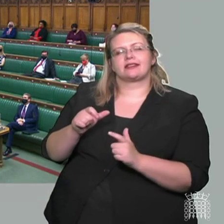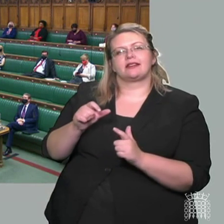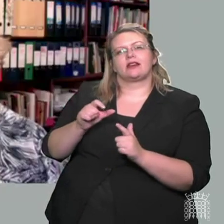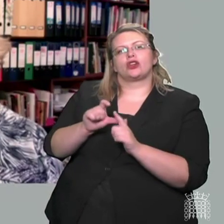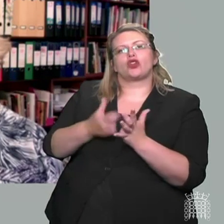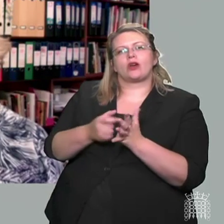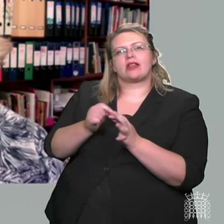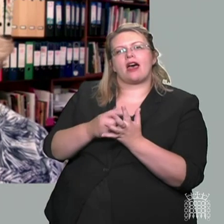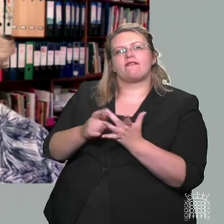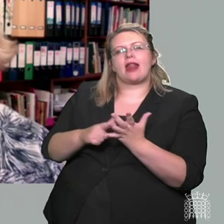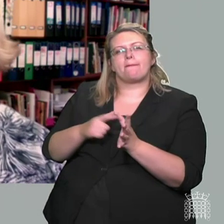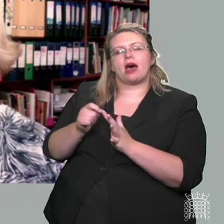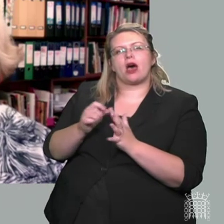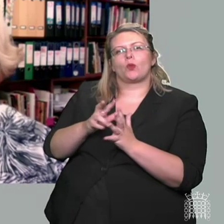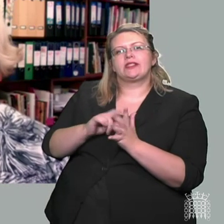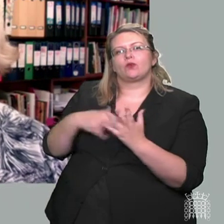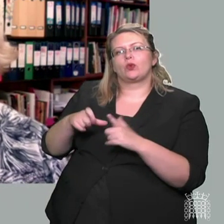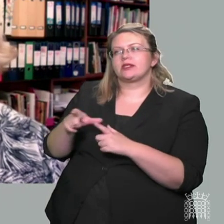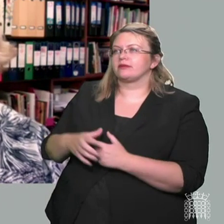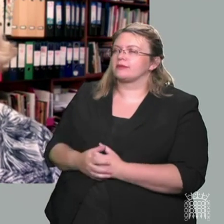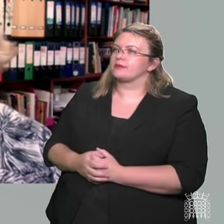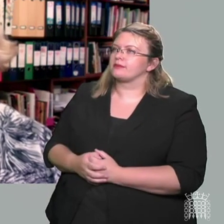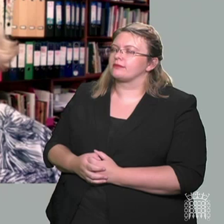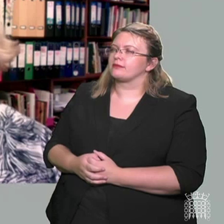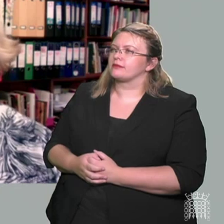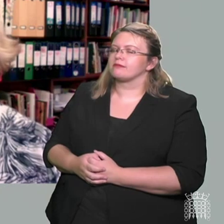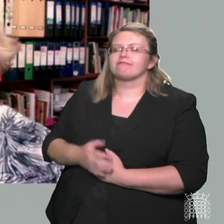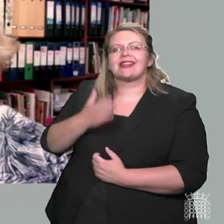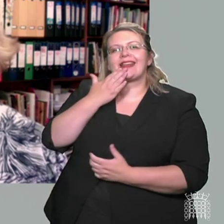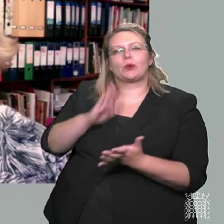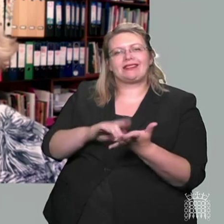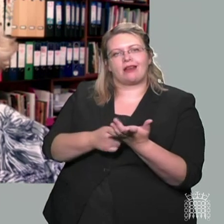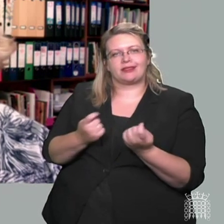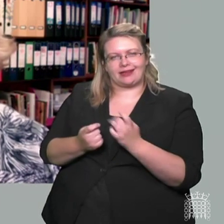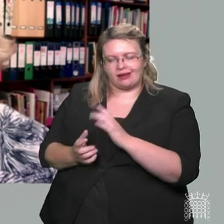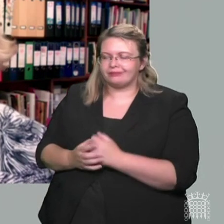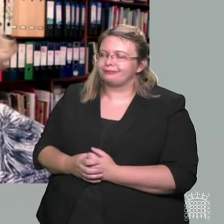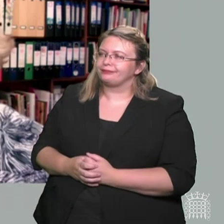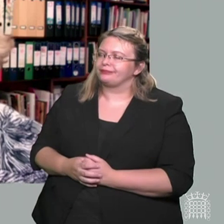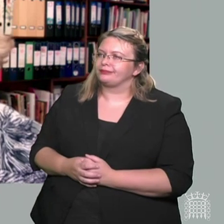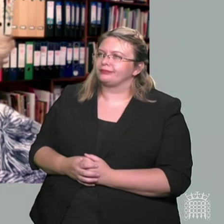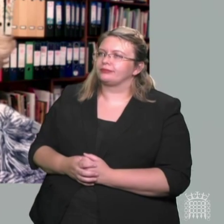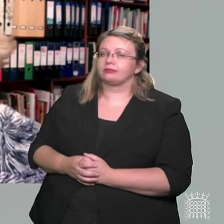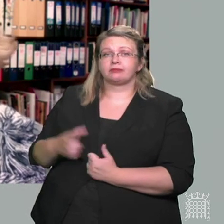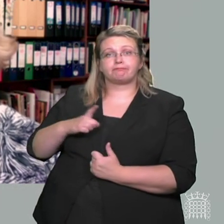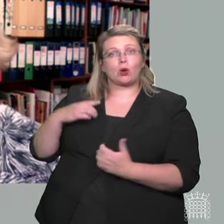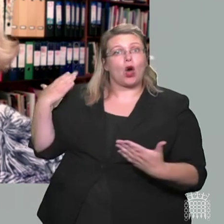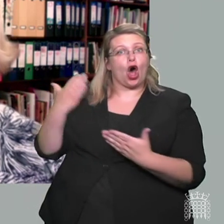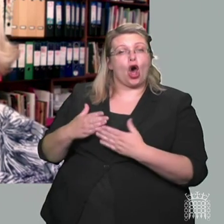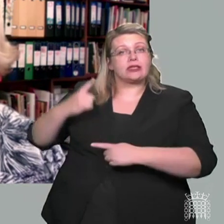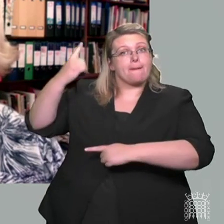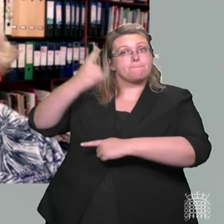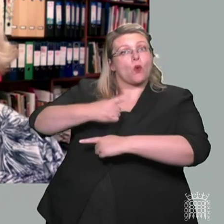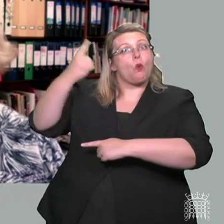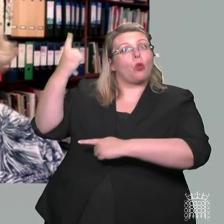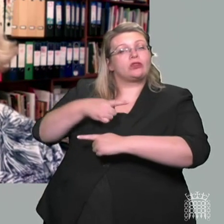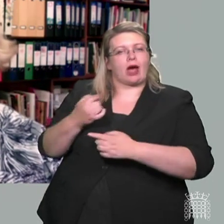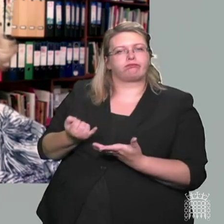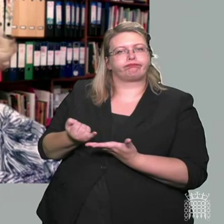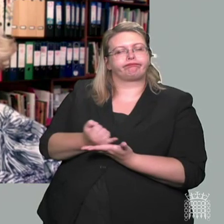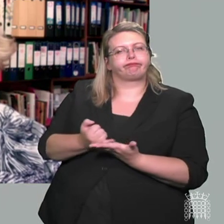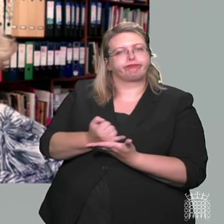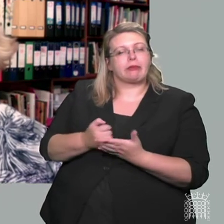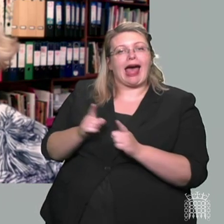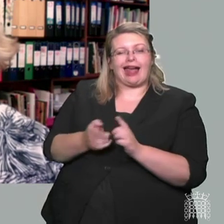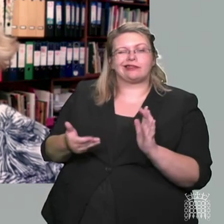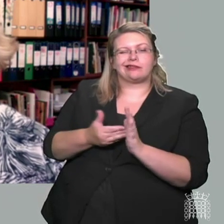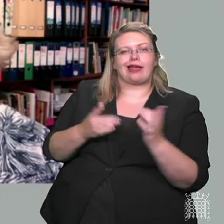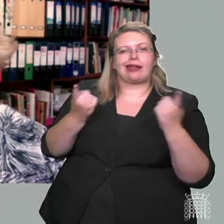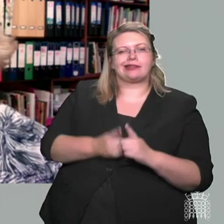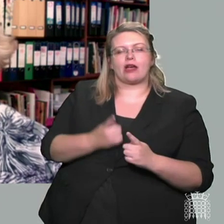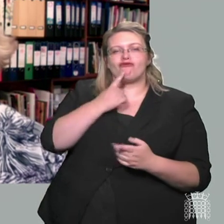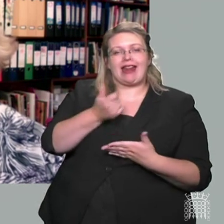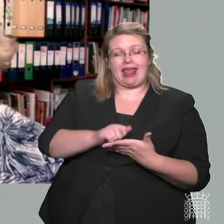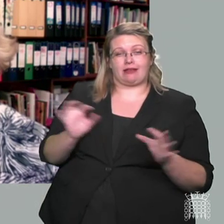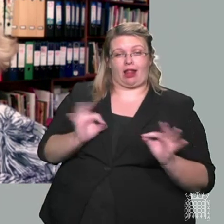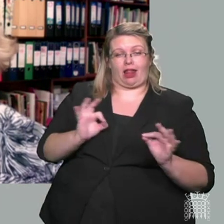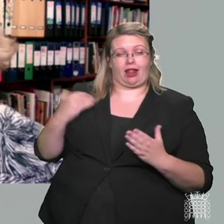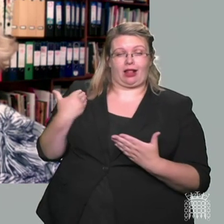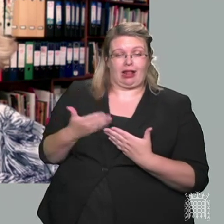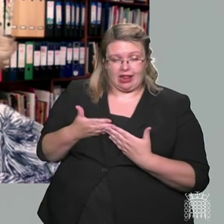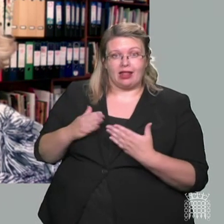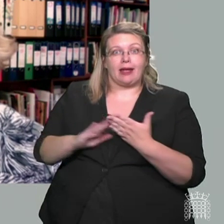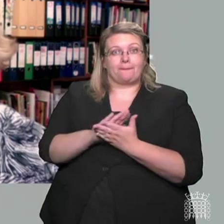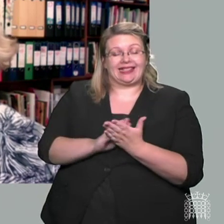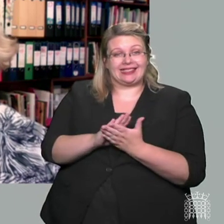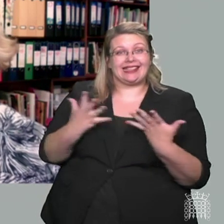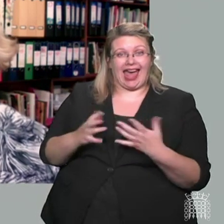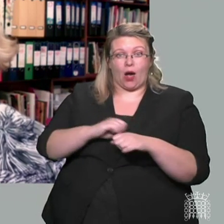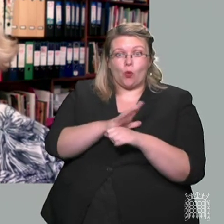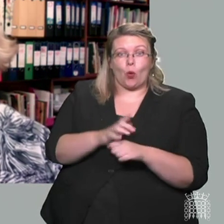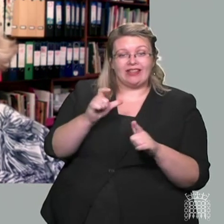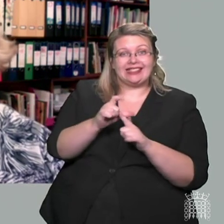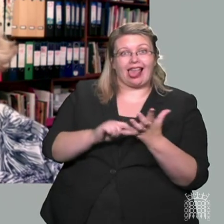Due to the Prime Minister’s failure to maintain strict border quarantine and the delay in adding India to the red list, cases of the delta variant are surging across the UK.